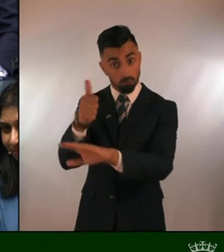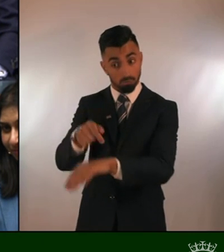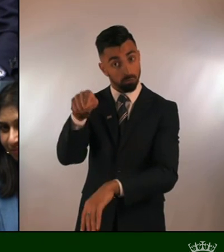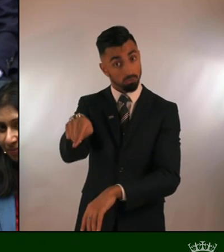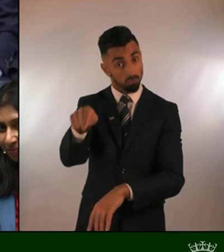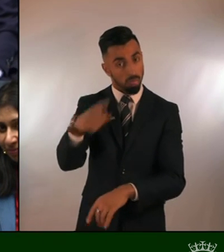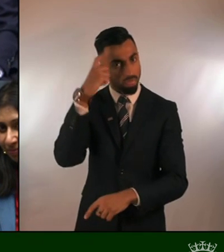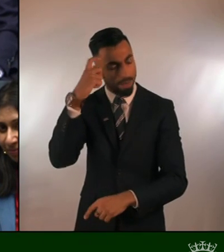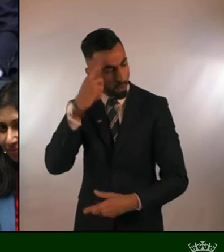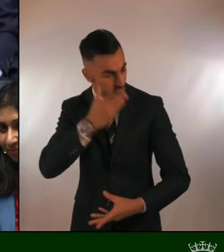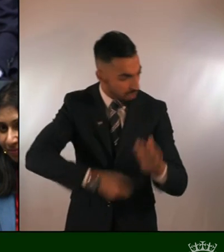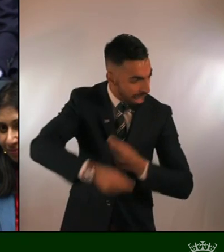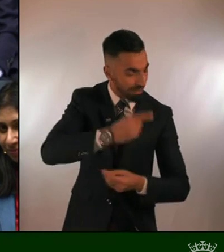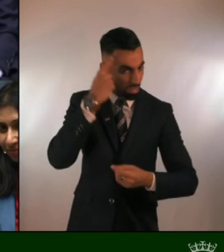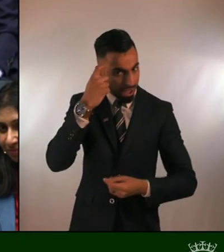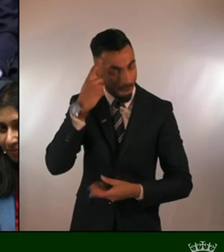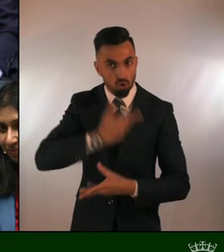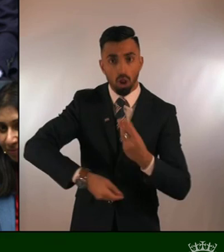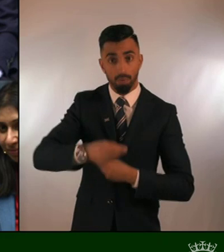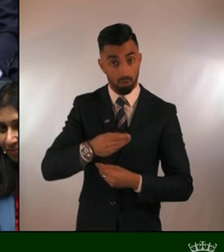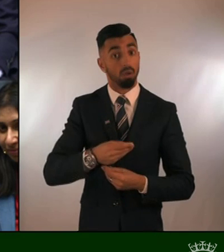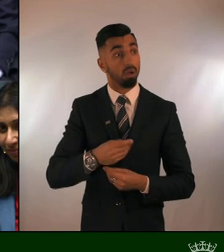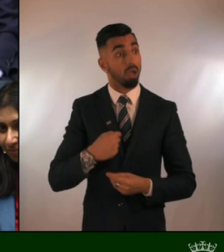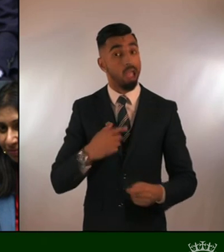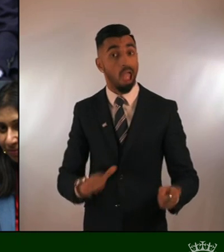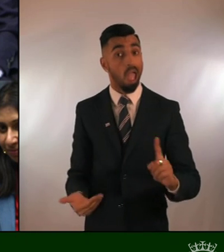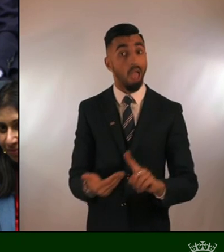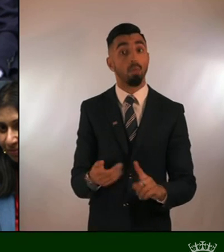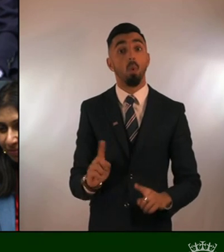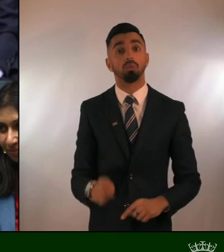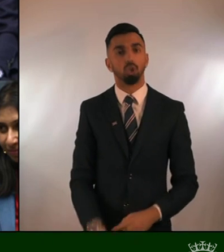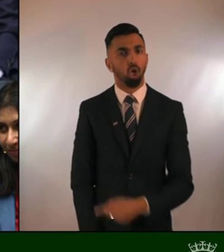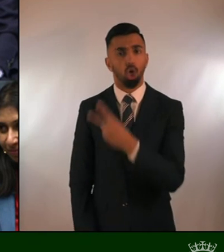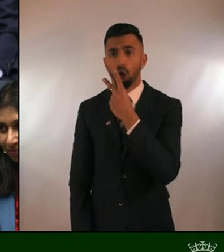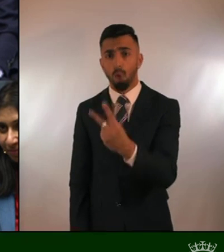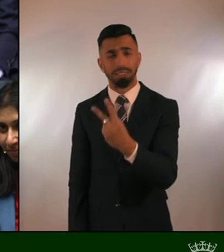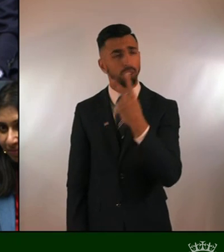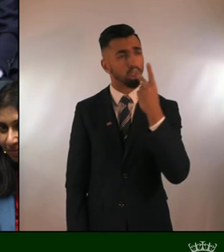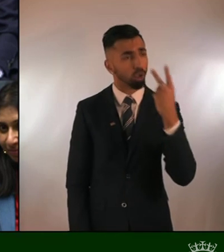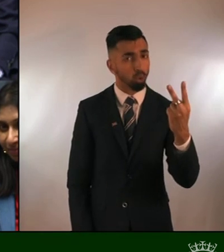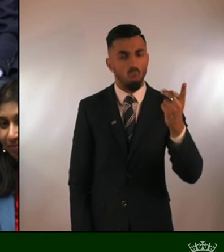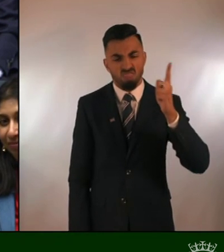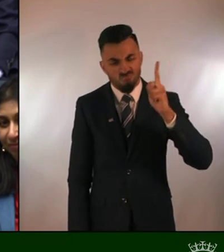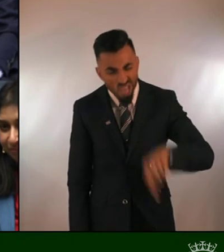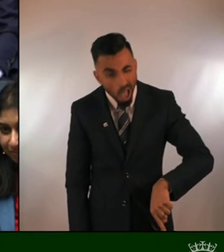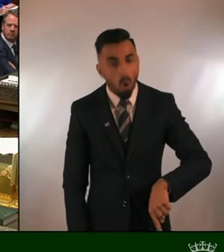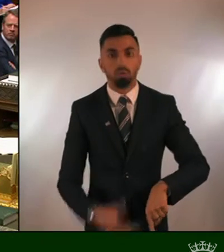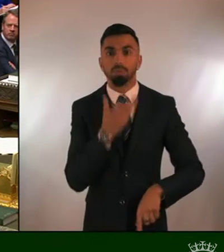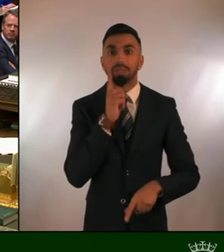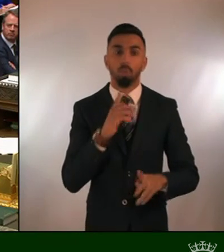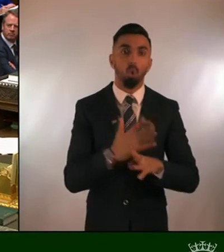And we will not stop there: our ultimate ambition is to move 22,000 civil servants outside central London.